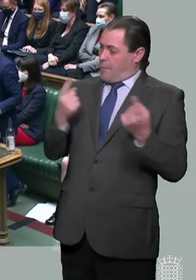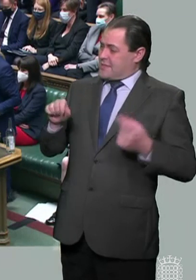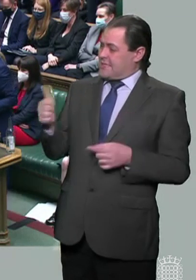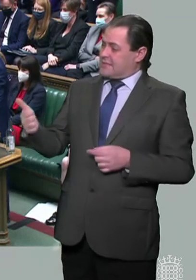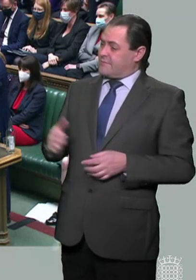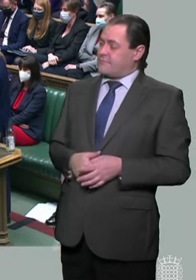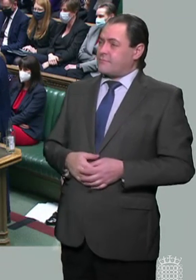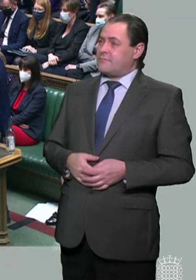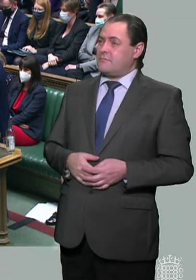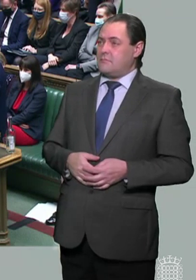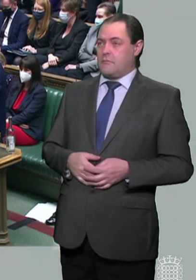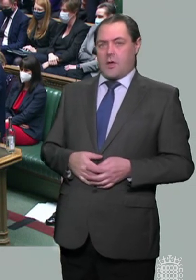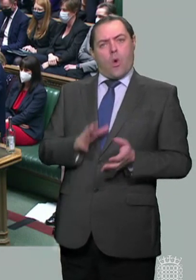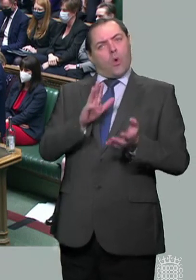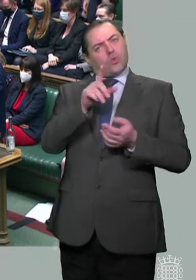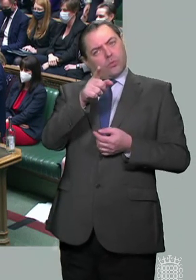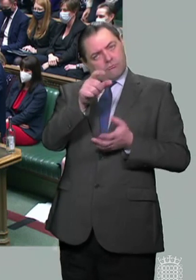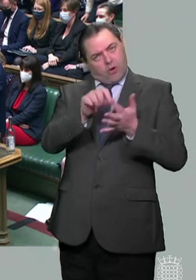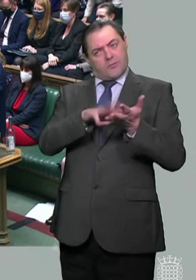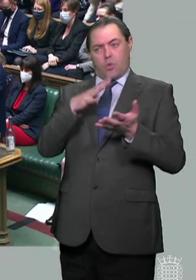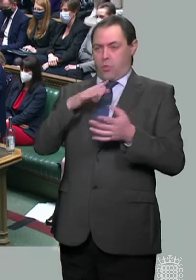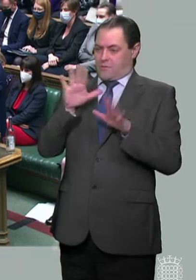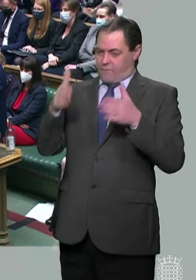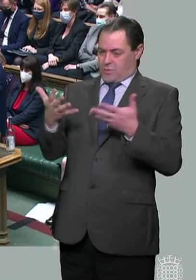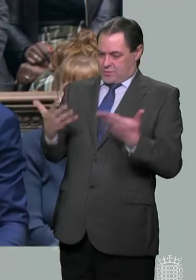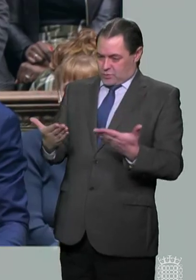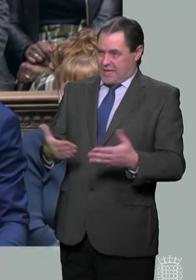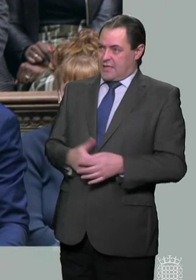The Prime Minister apparently wants us to focus on what is happening today.